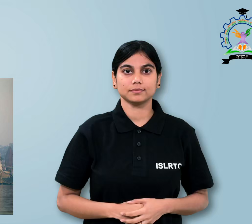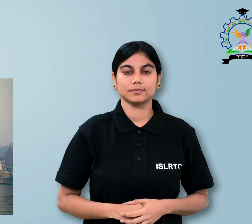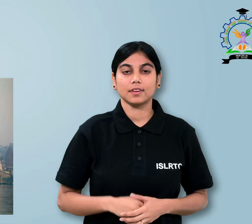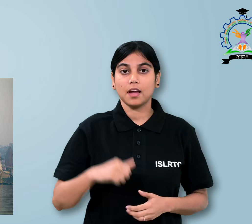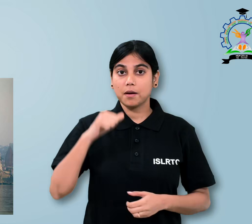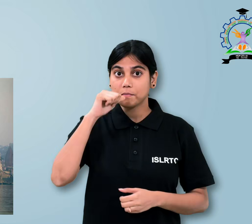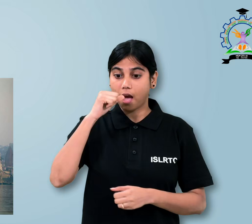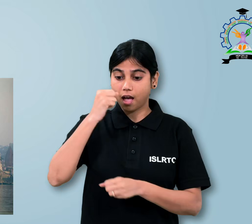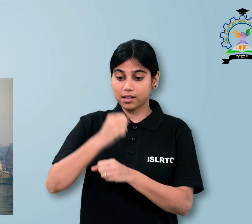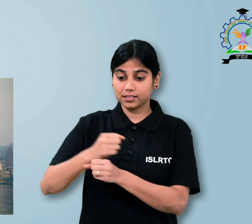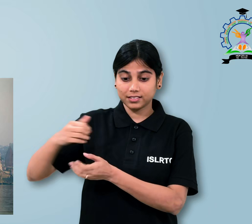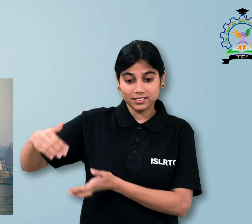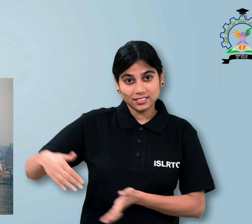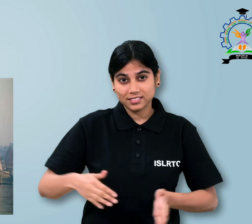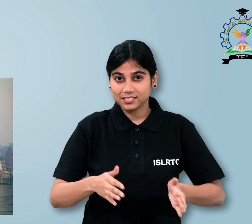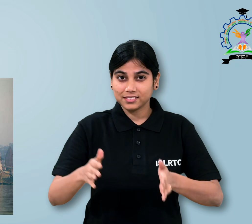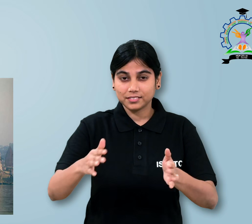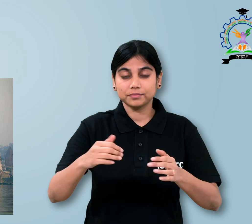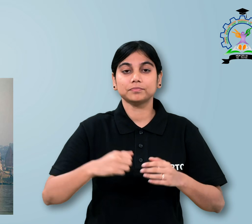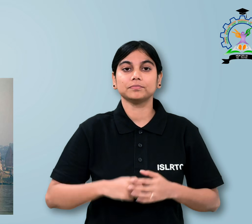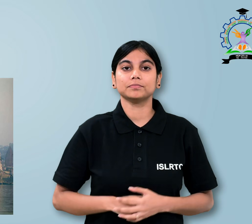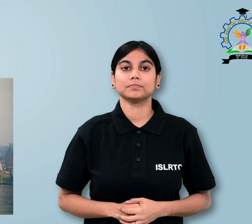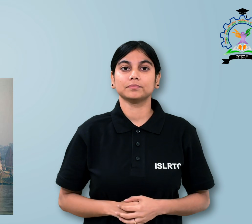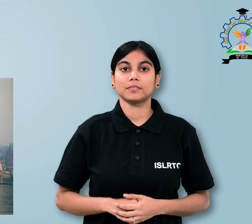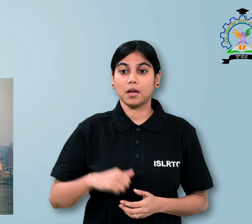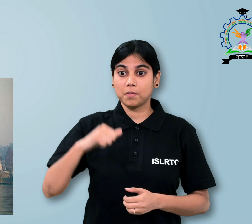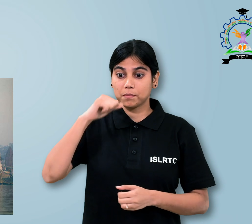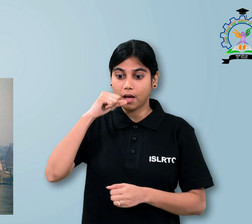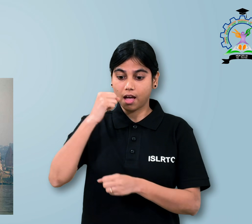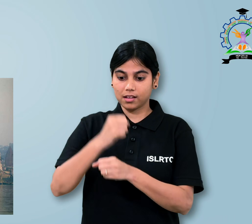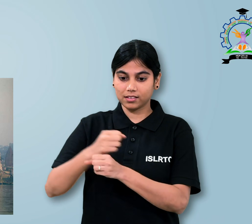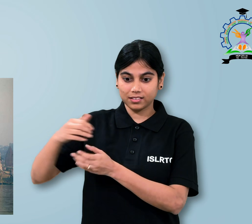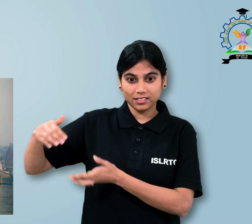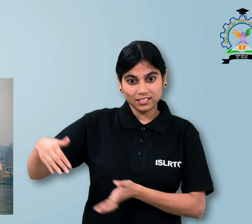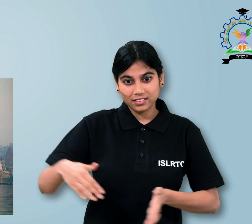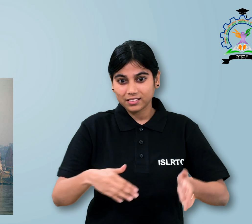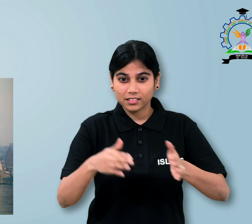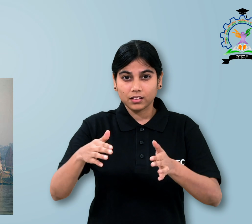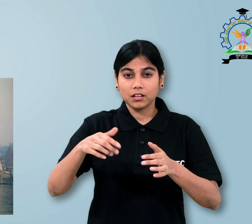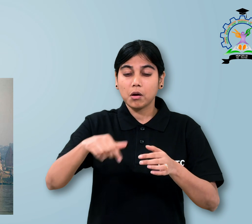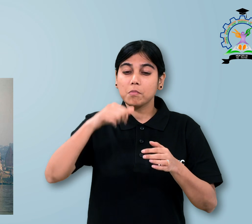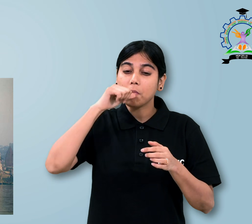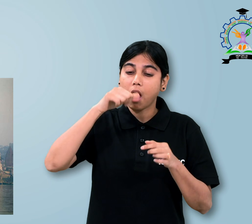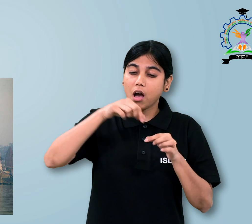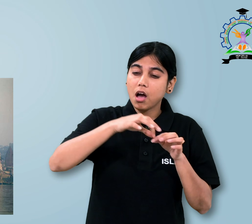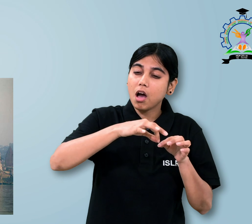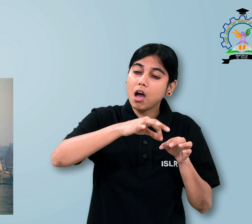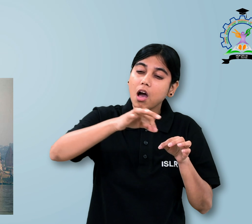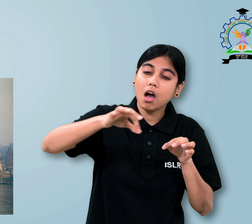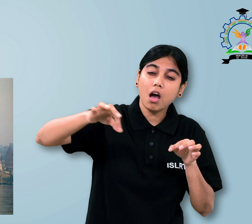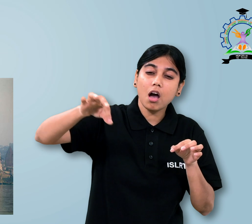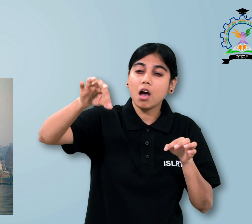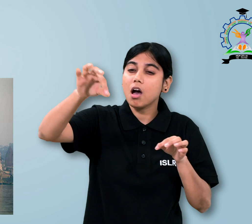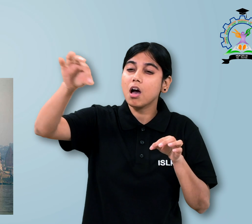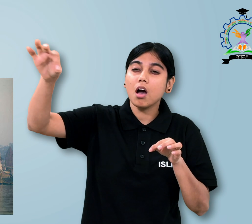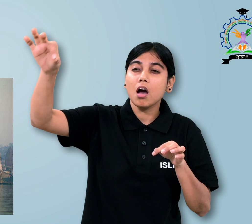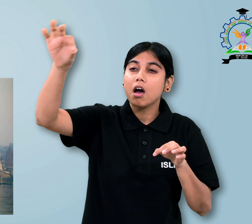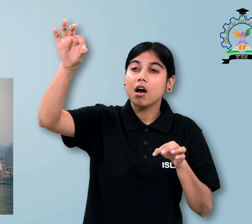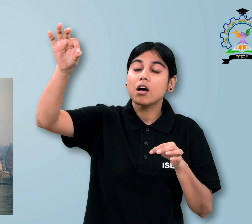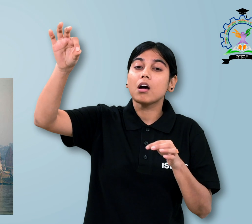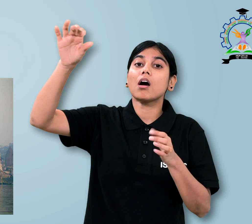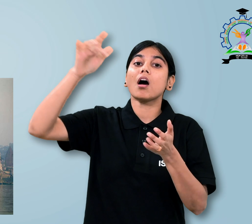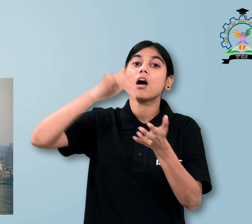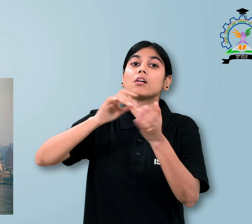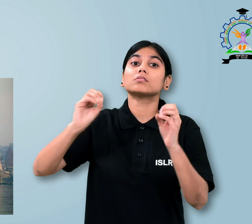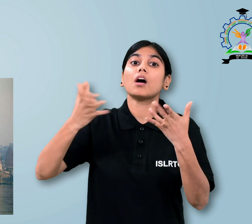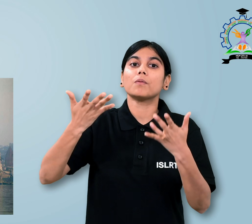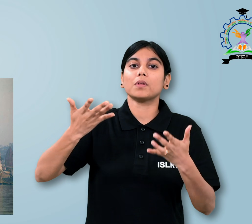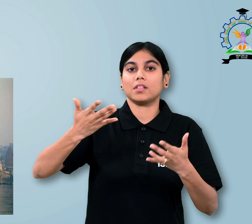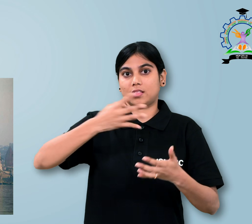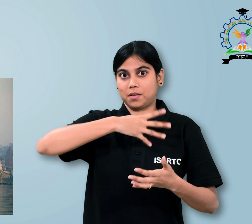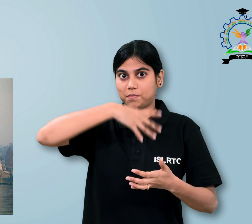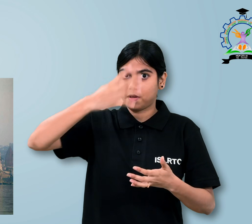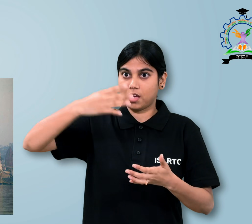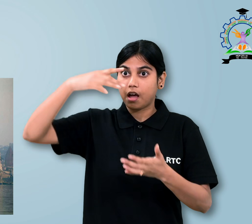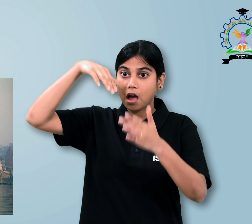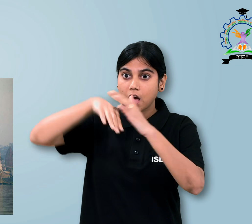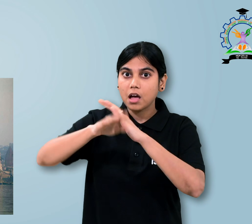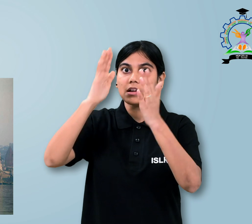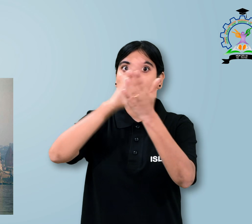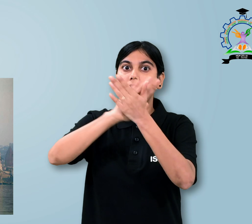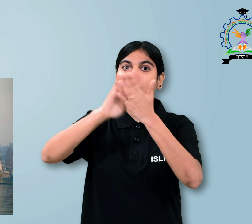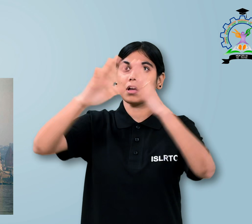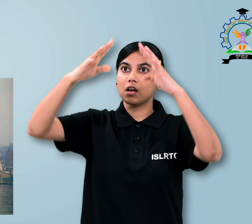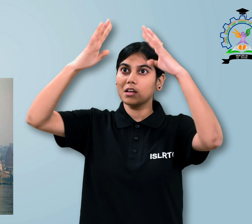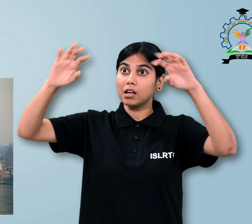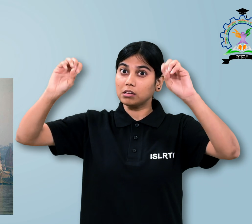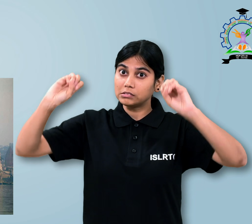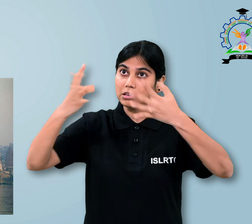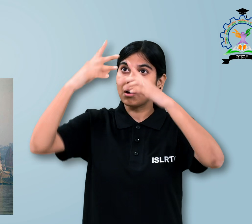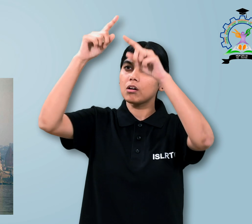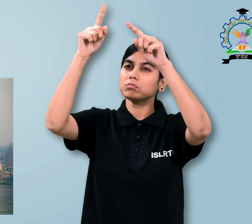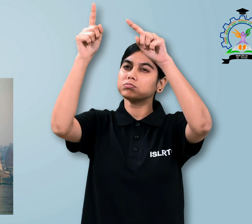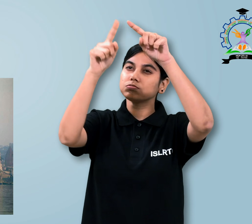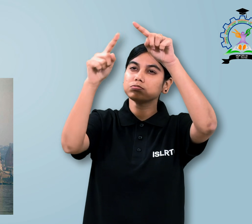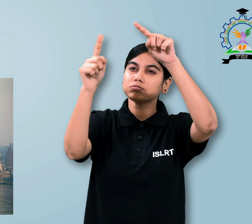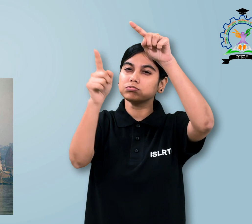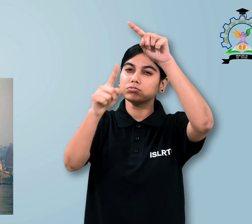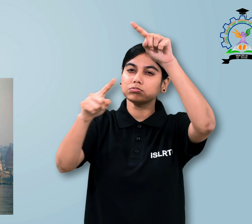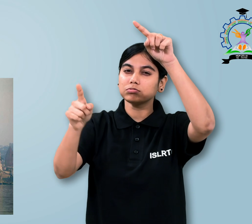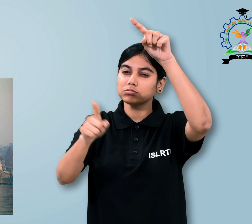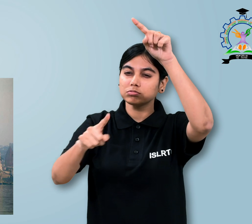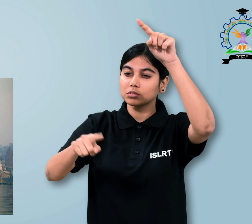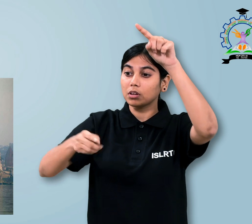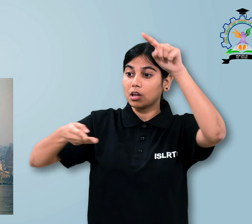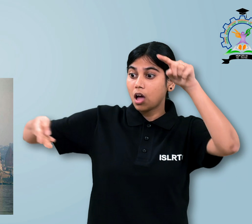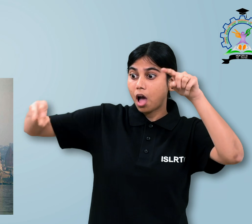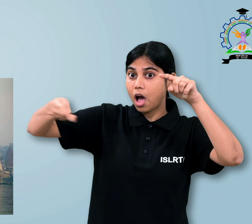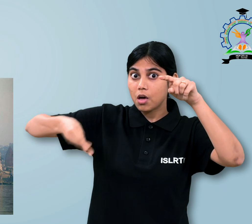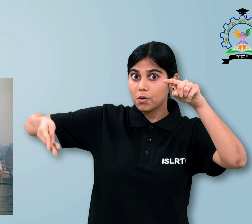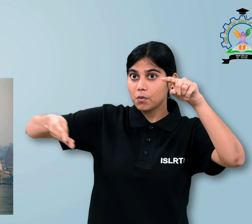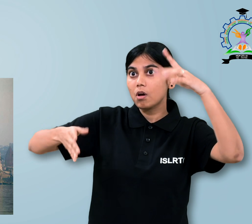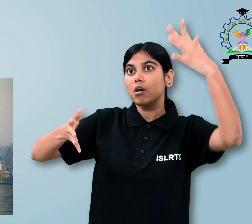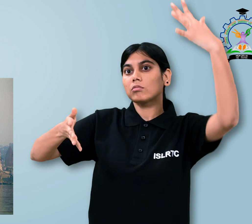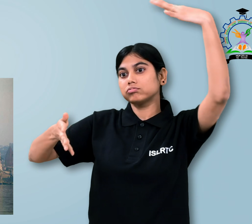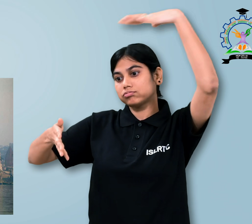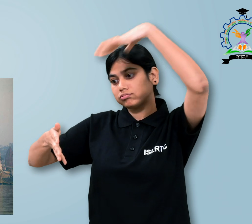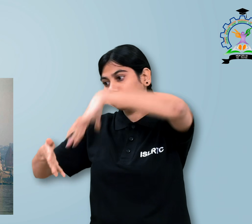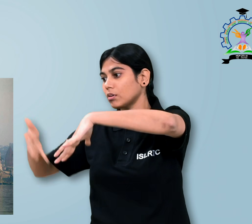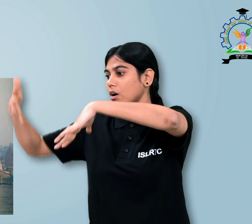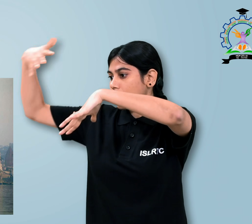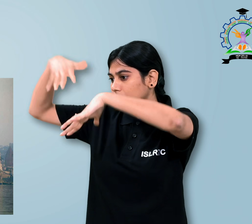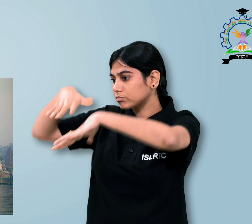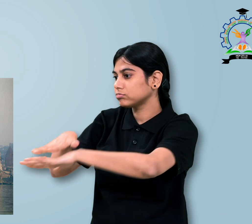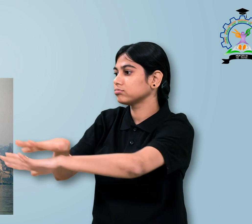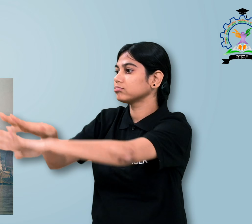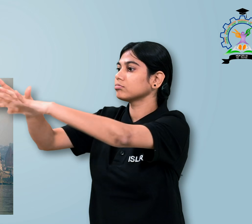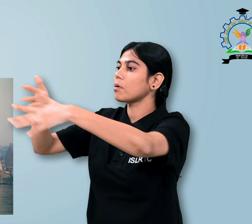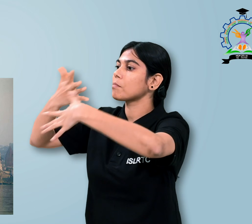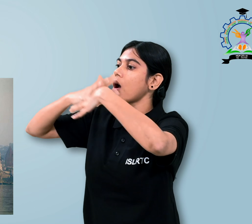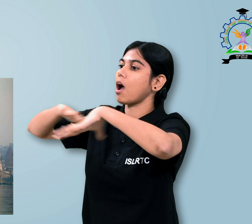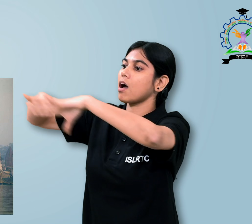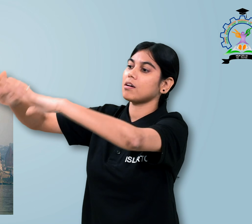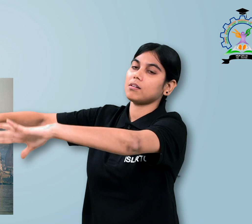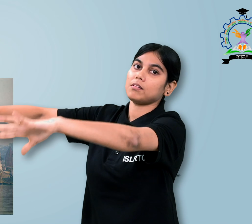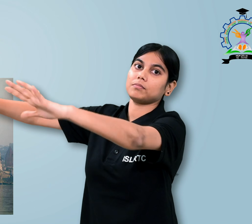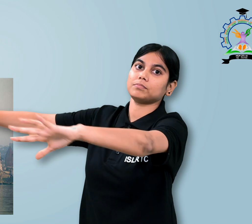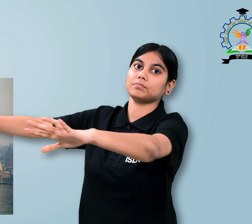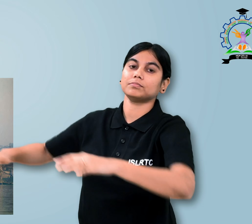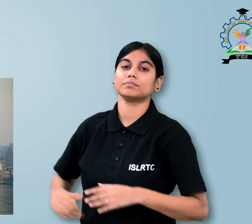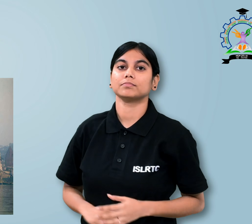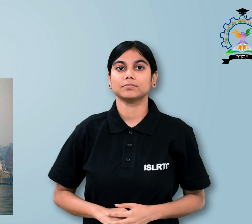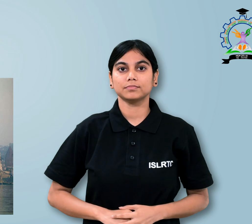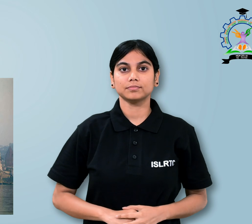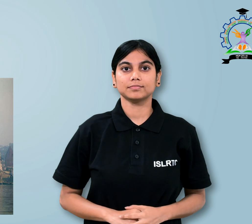River Ganga River Ganga is the largest river. It' starts at Uttarkhand in the Himalayas and travels to the Bay of Bengal